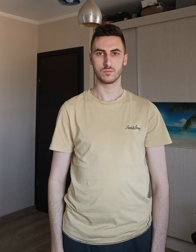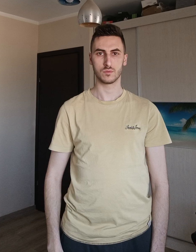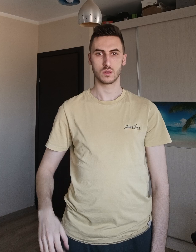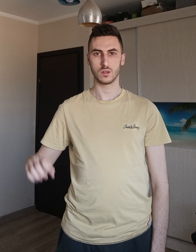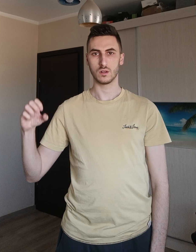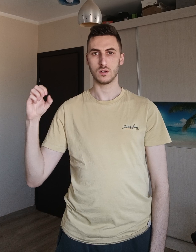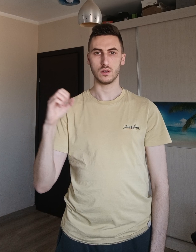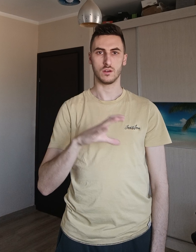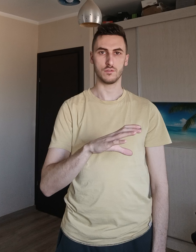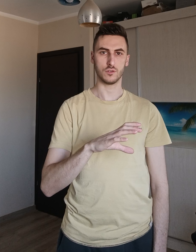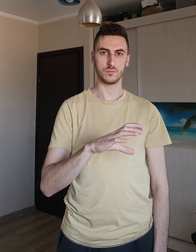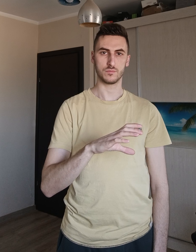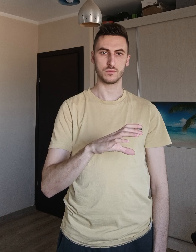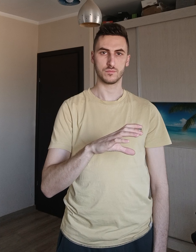לבוא